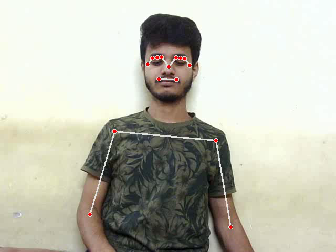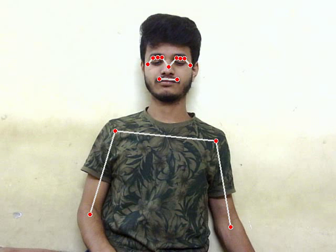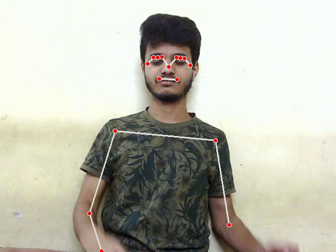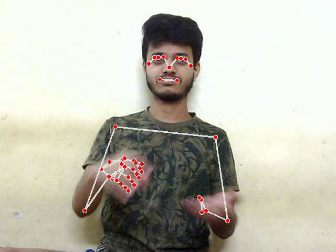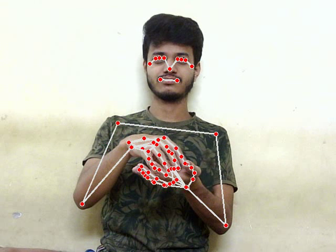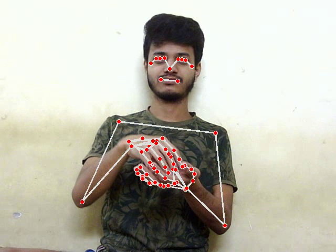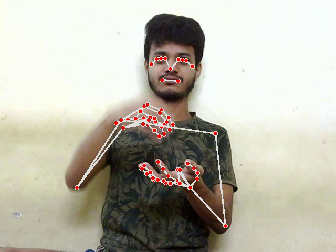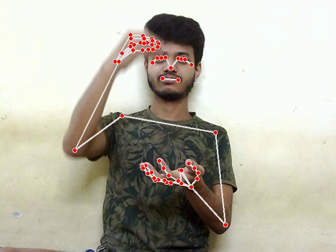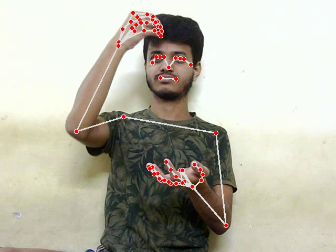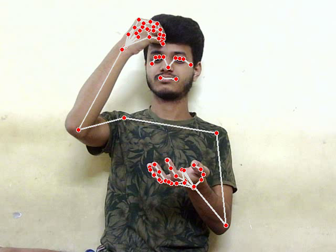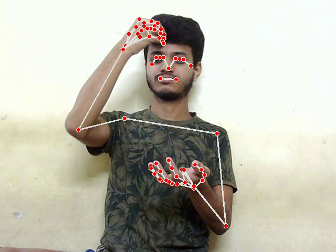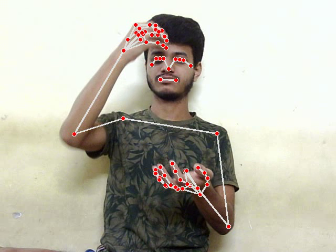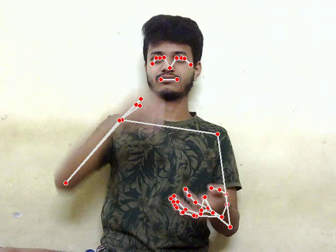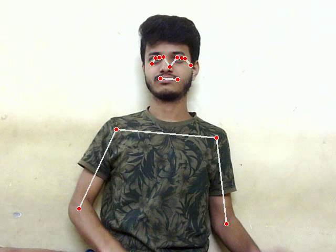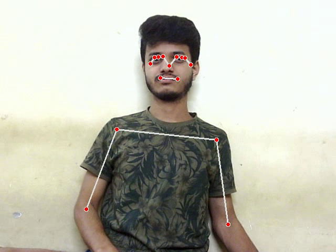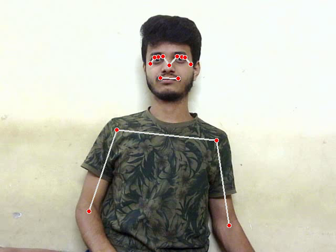learn